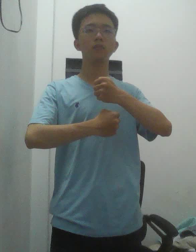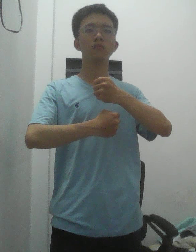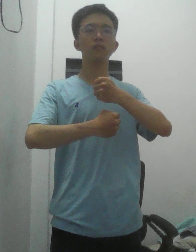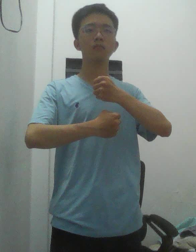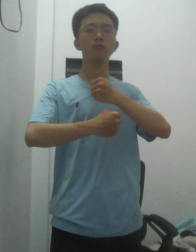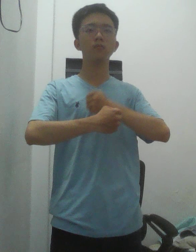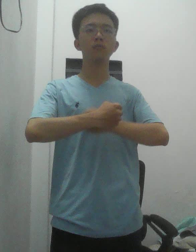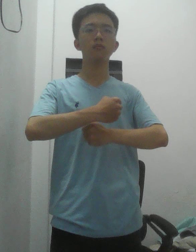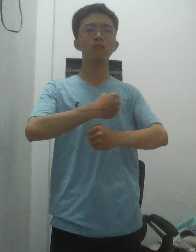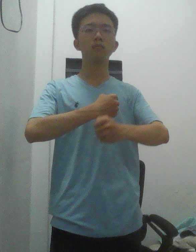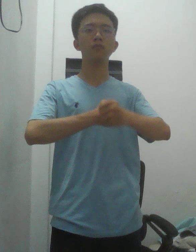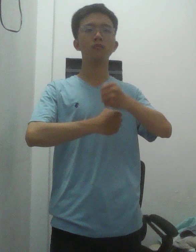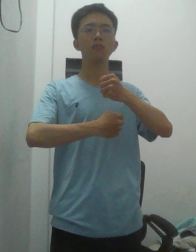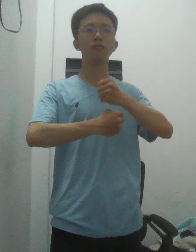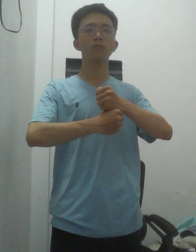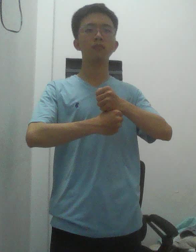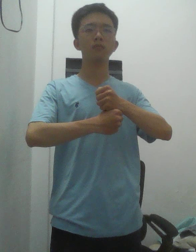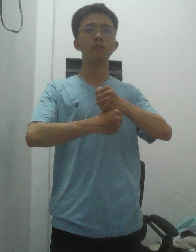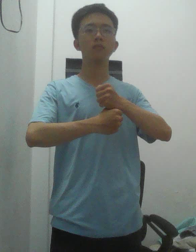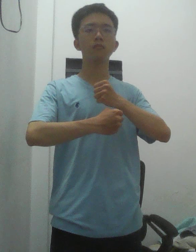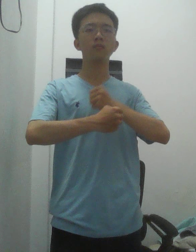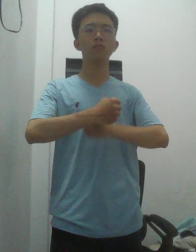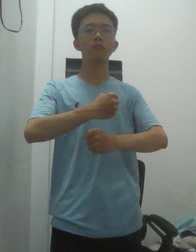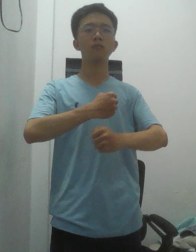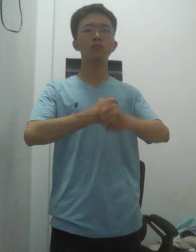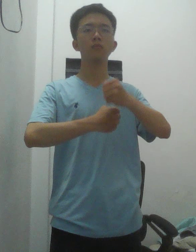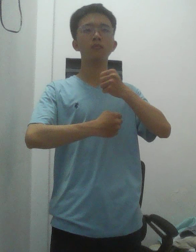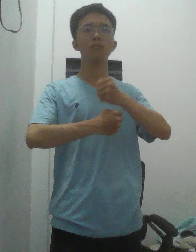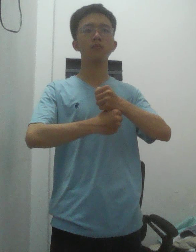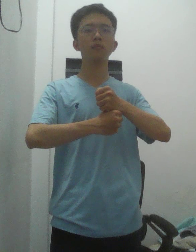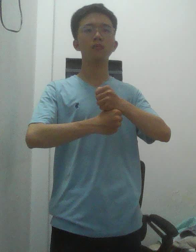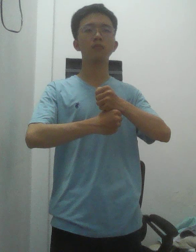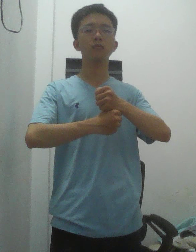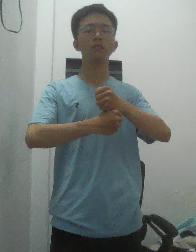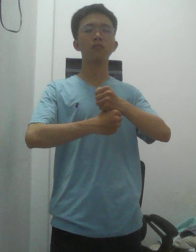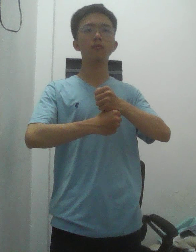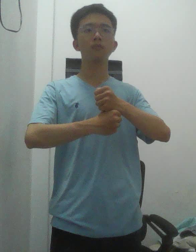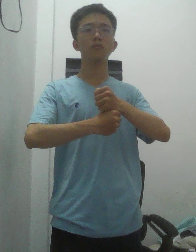quanh nam